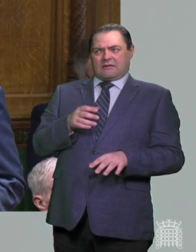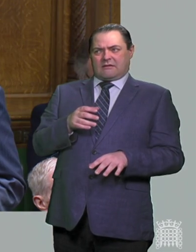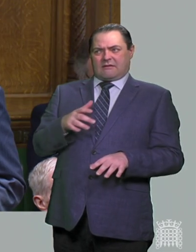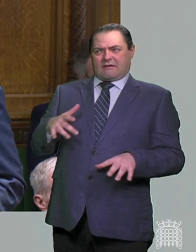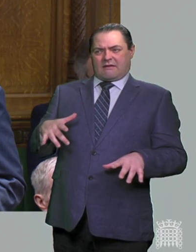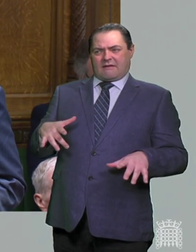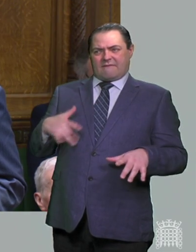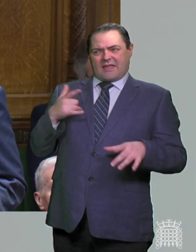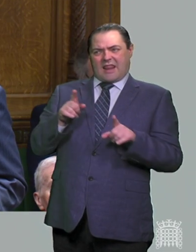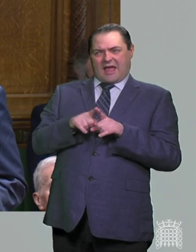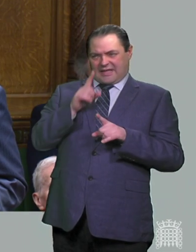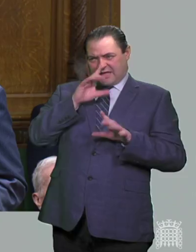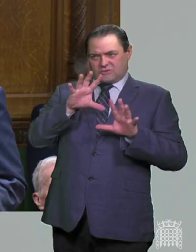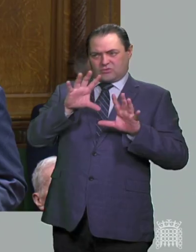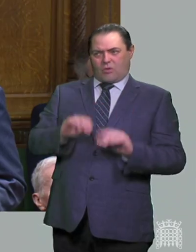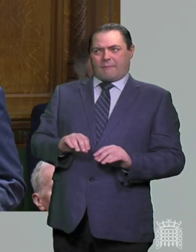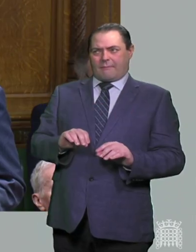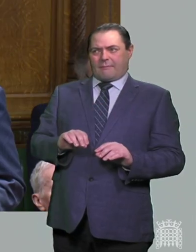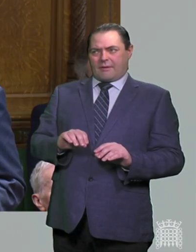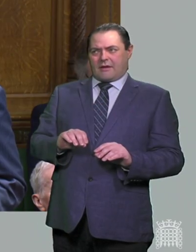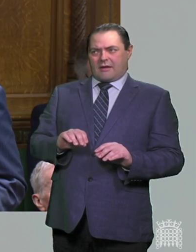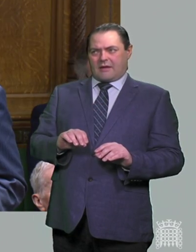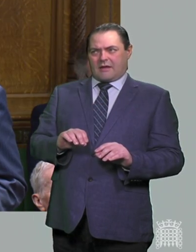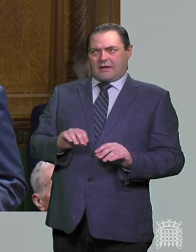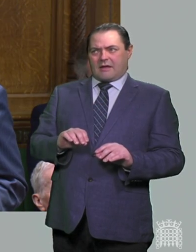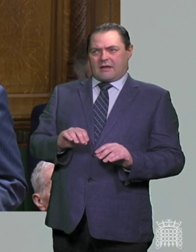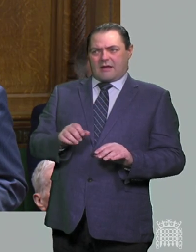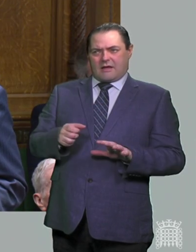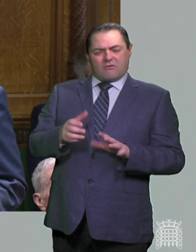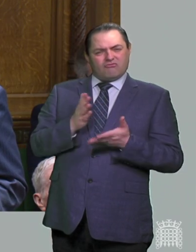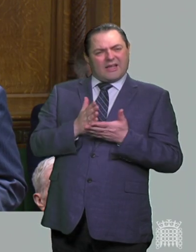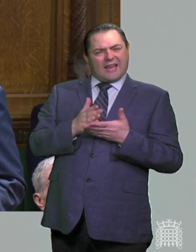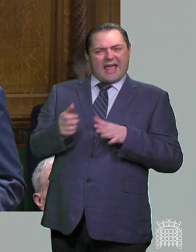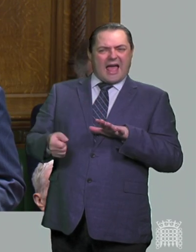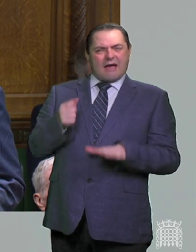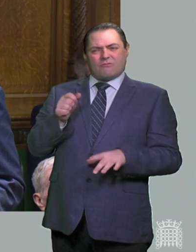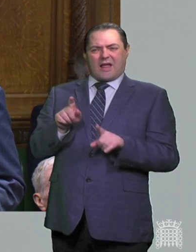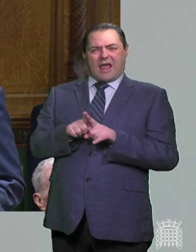A handbrake will stop, rather than slow, a moving car.